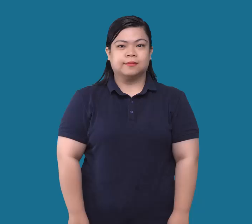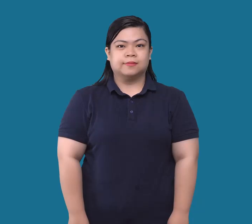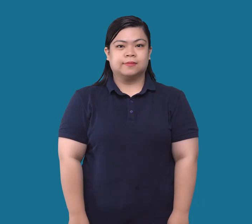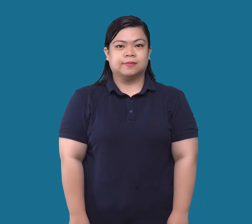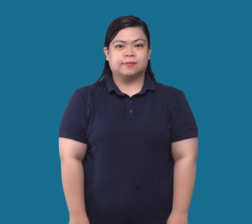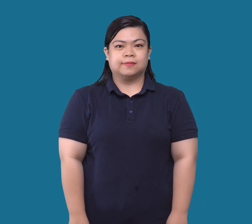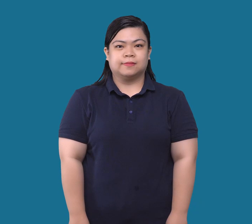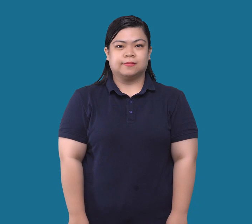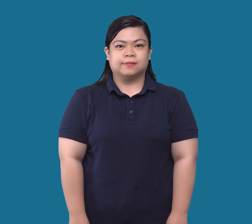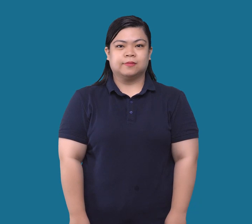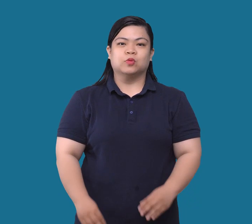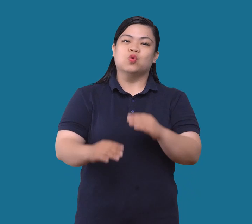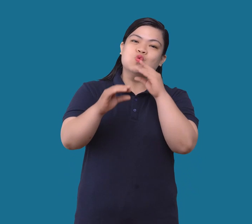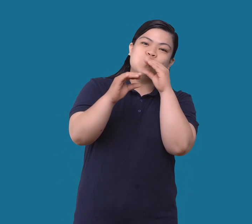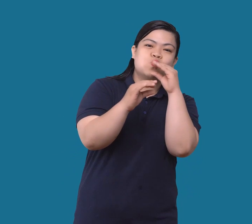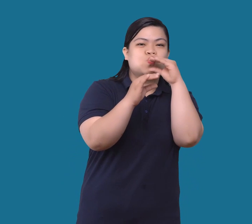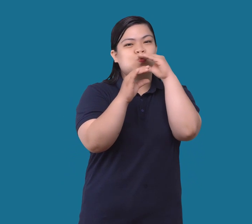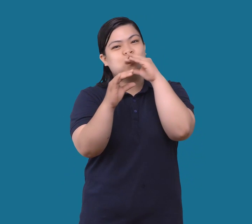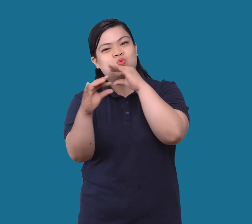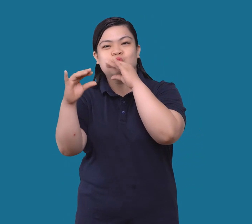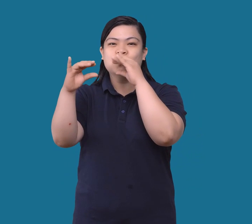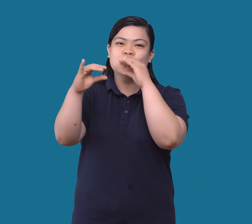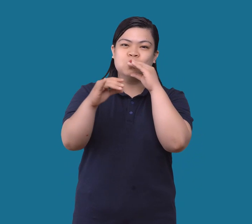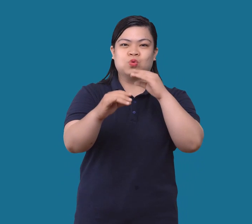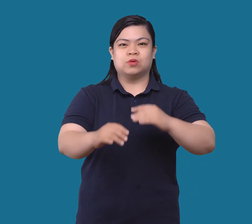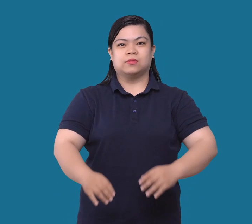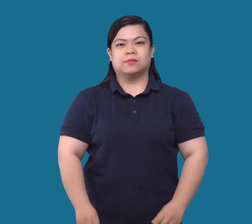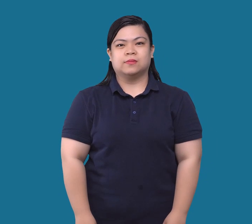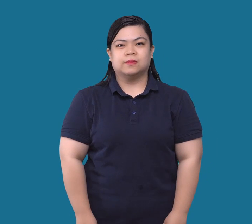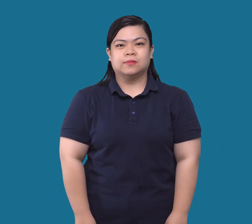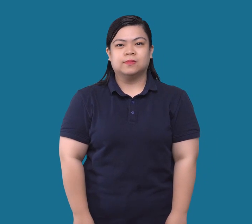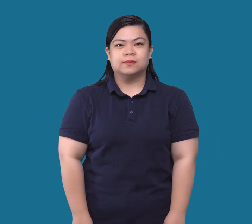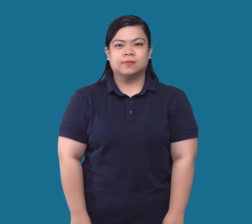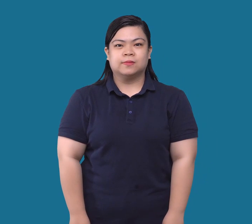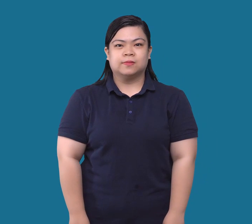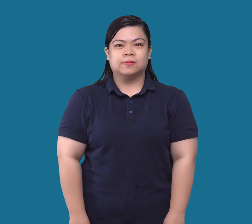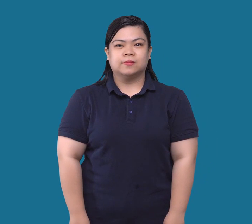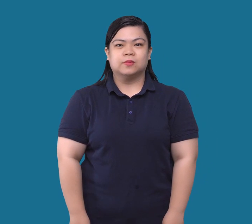thổi kèn